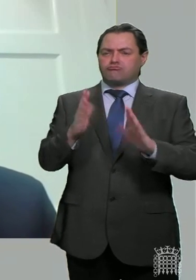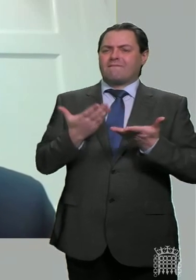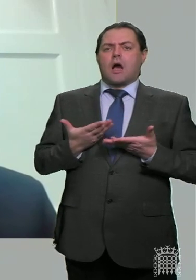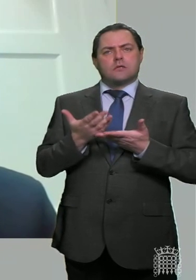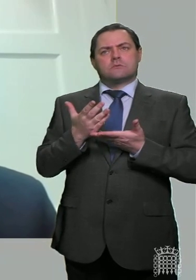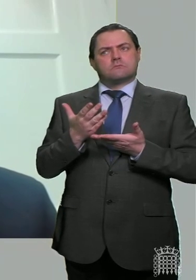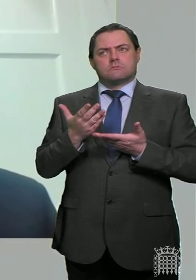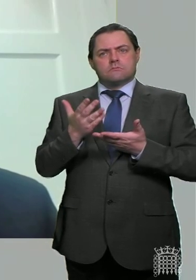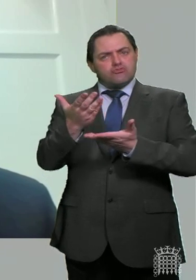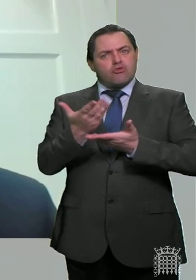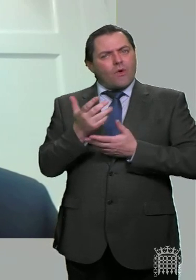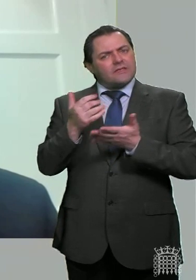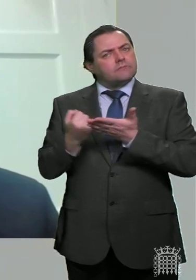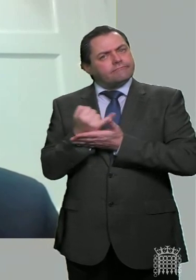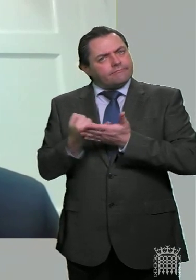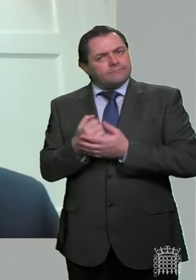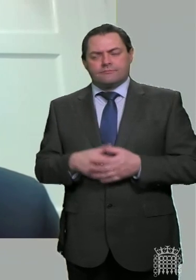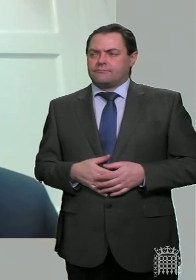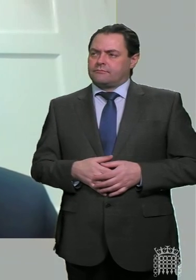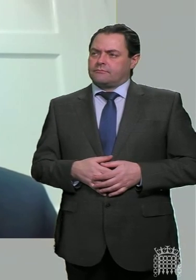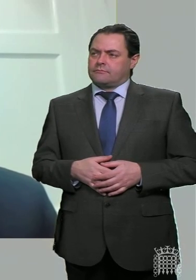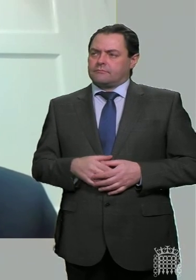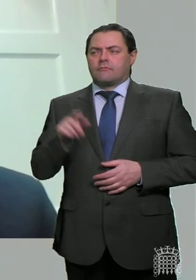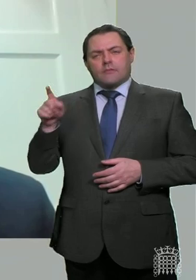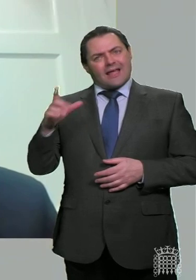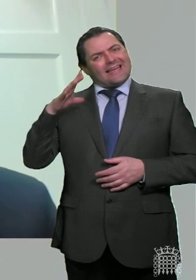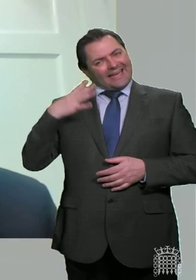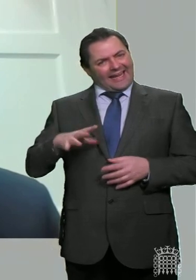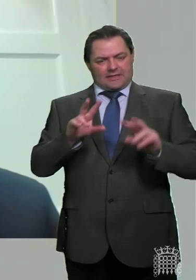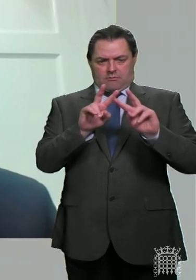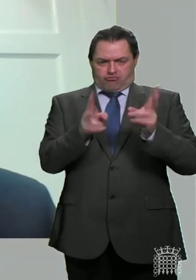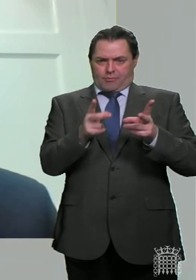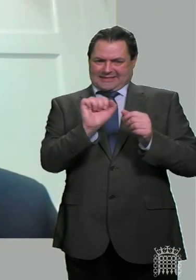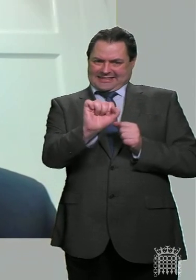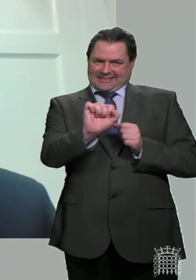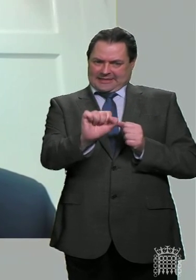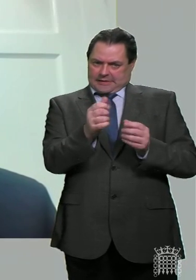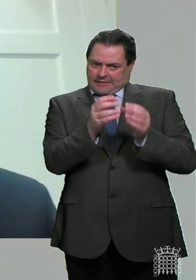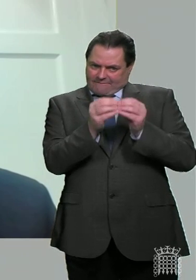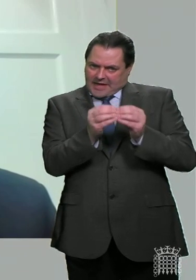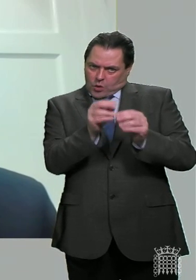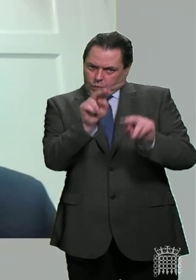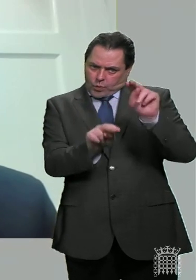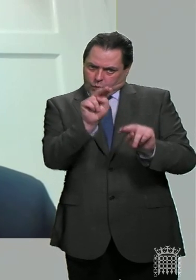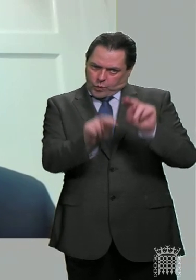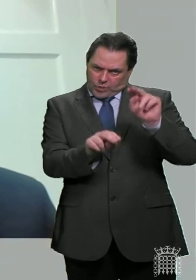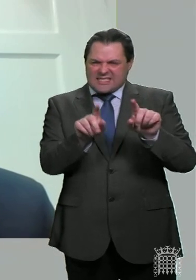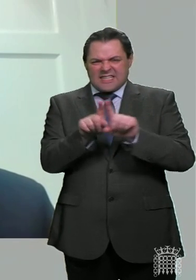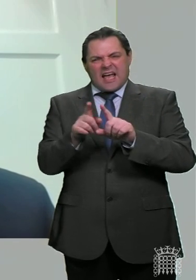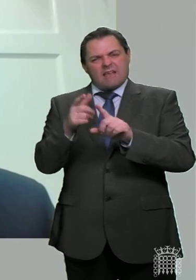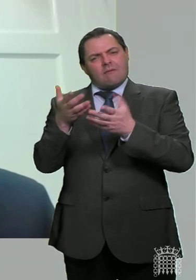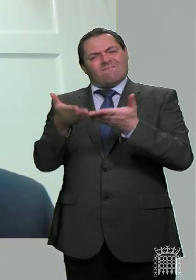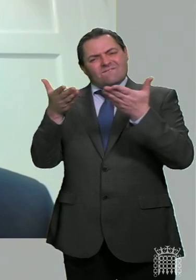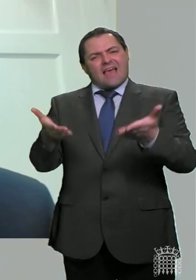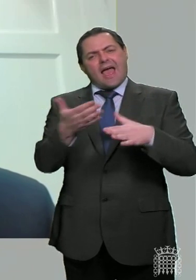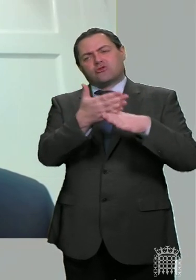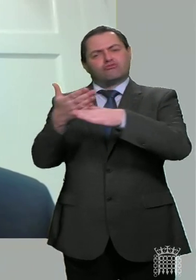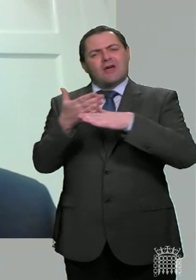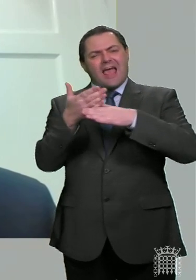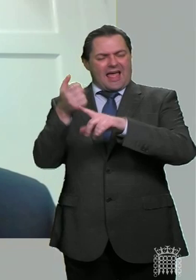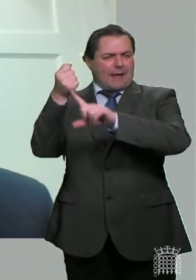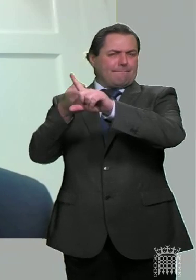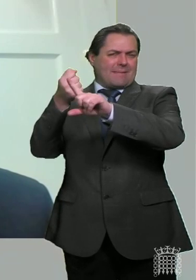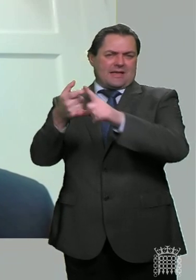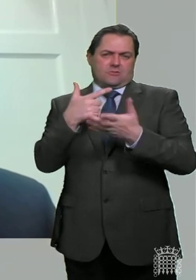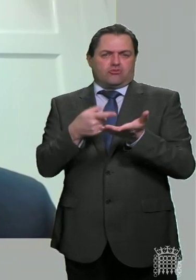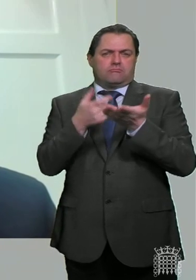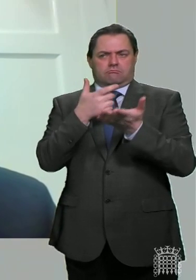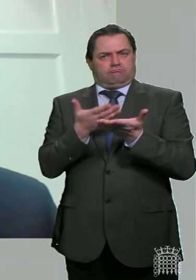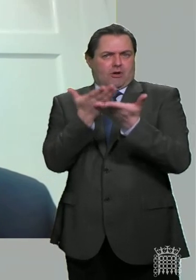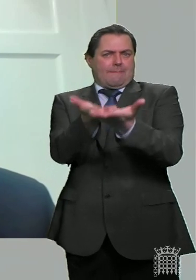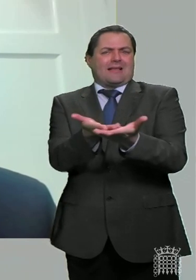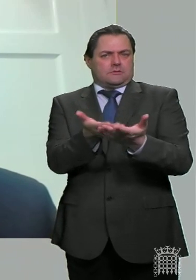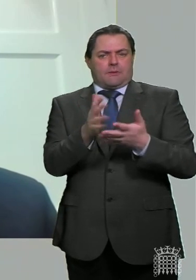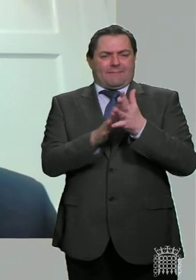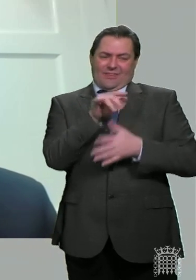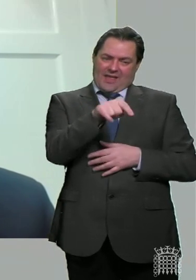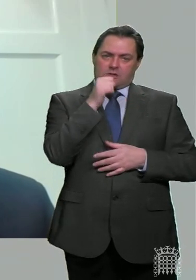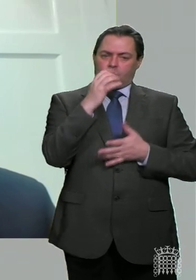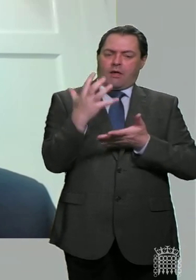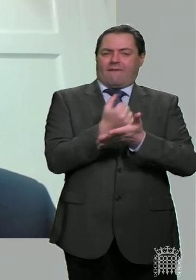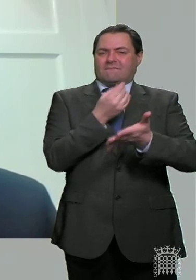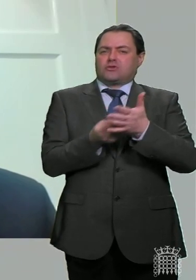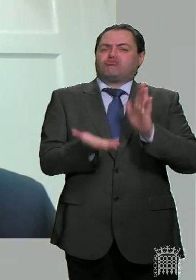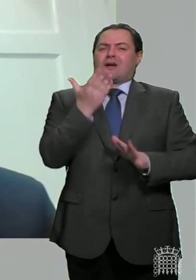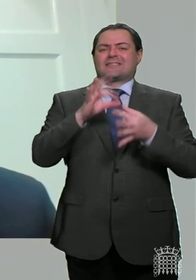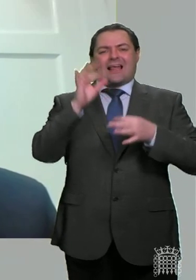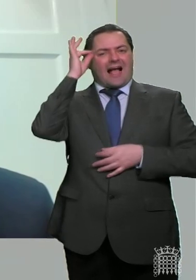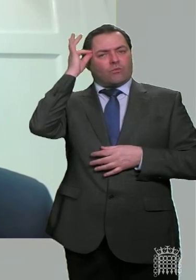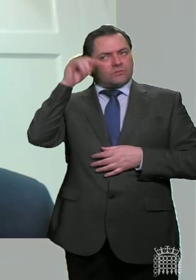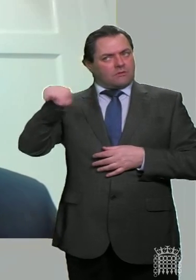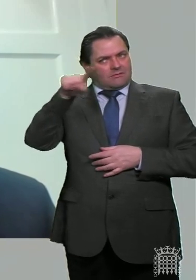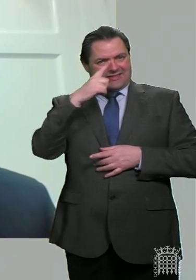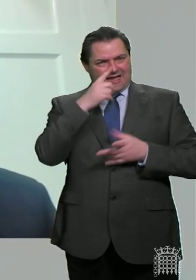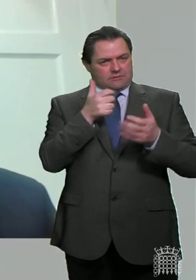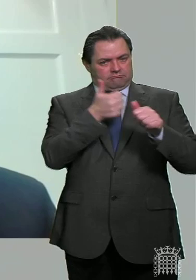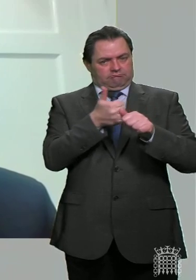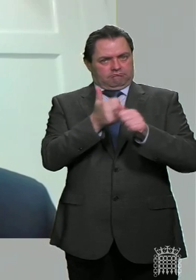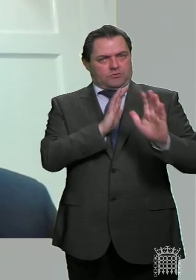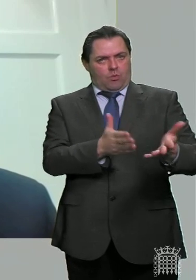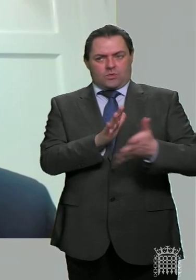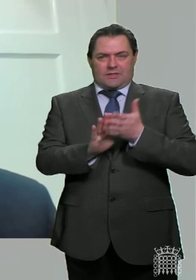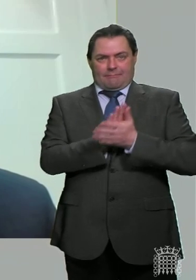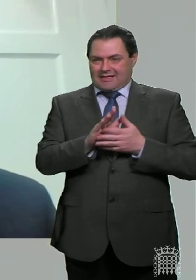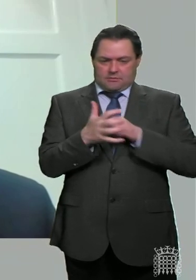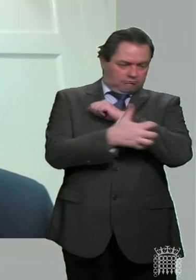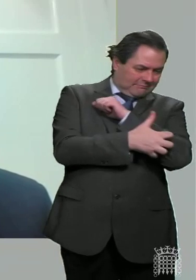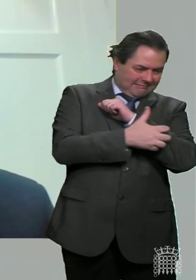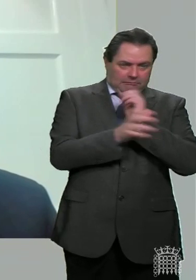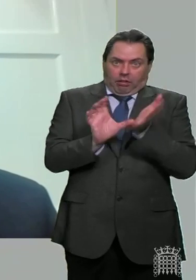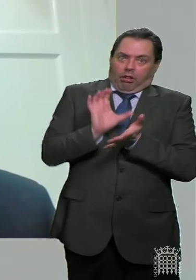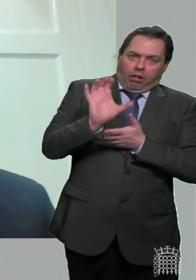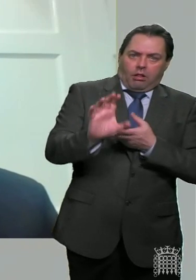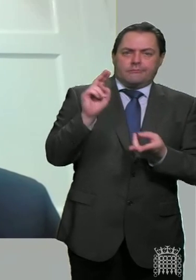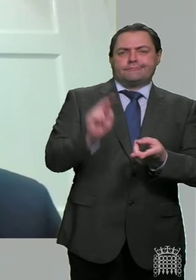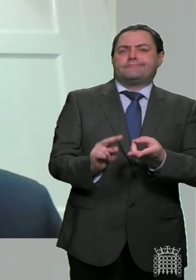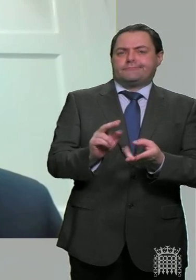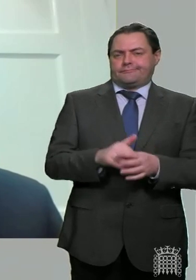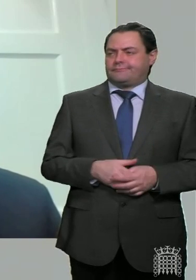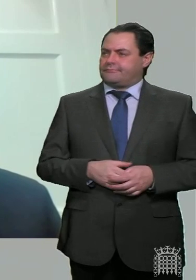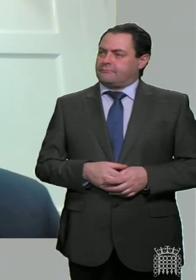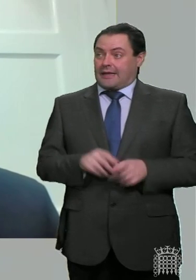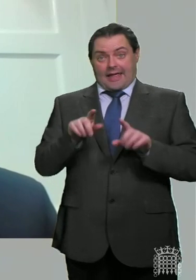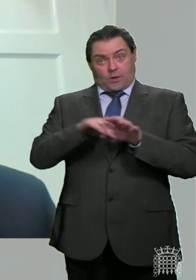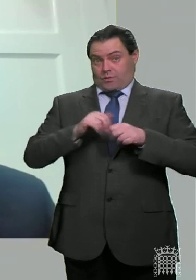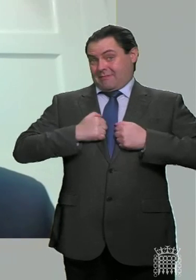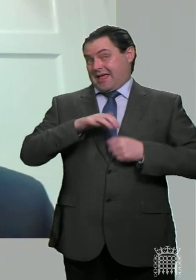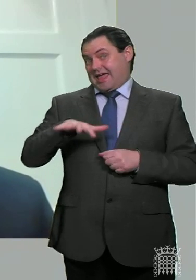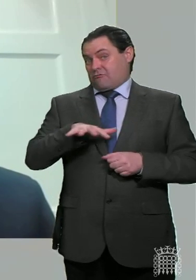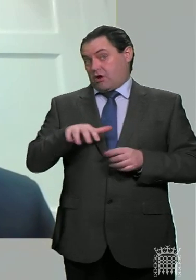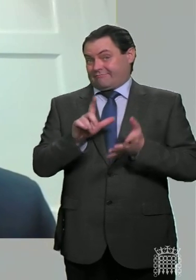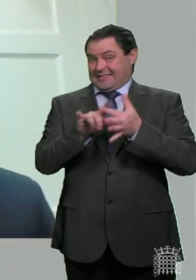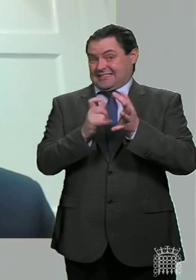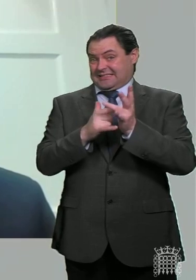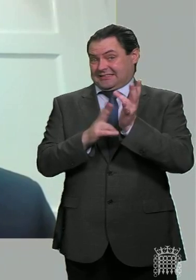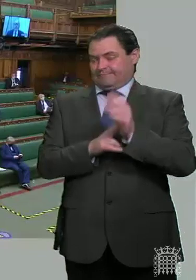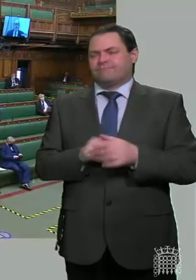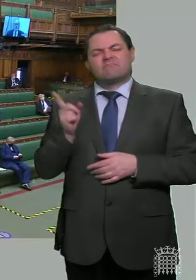Does the Prime Minister agree that a proportional property tax, as proposed by the Fairer Share campaign, would create a transparent property taxation system, generate revenues that local government needs and ease the tax burden on hard-pressed families across the country, including in my constituency of Easington?